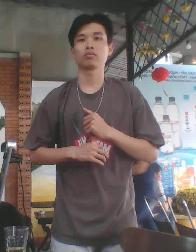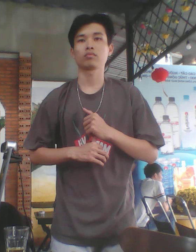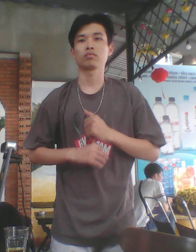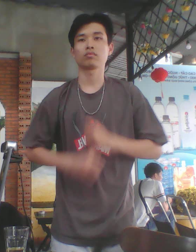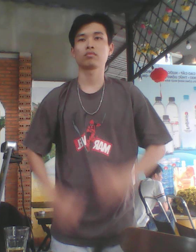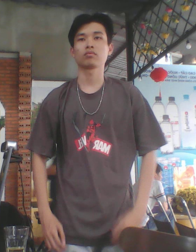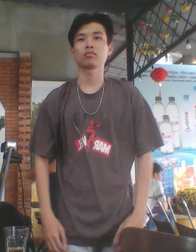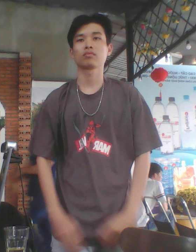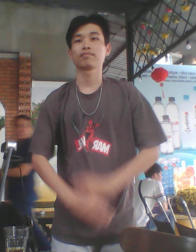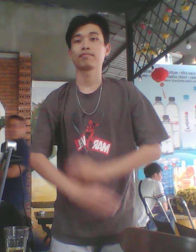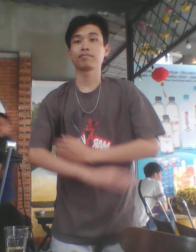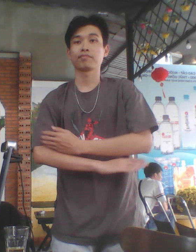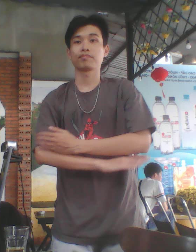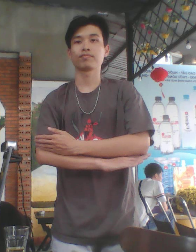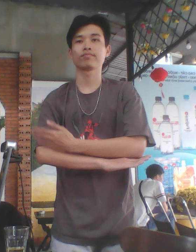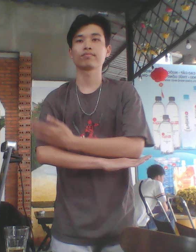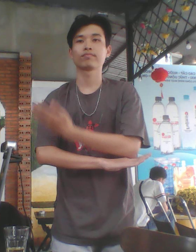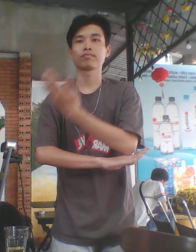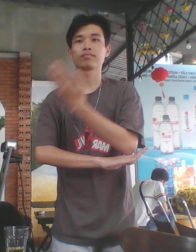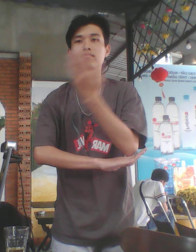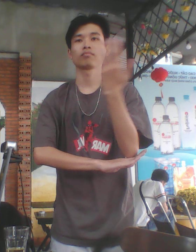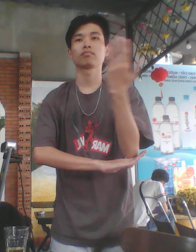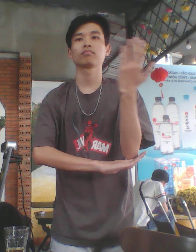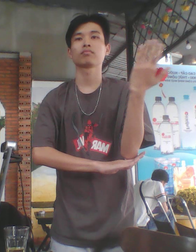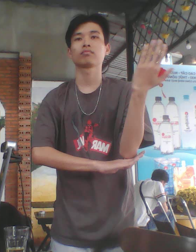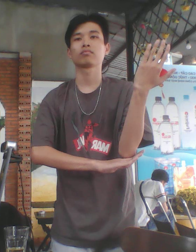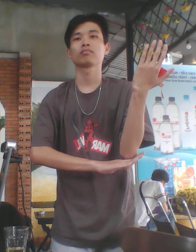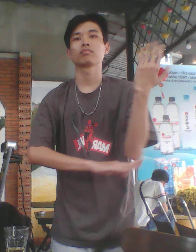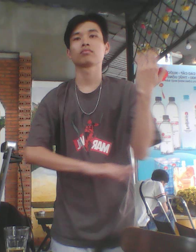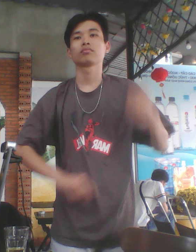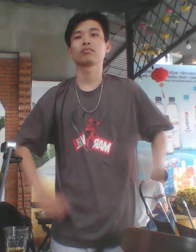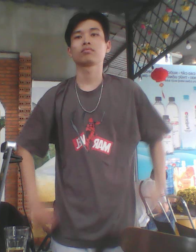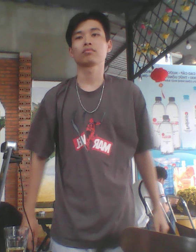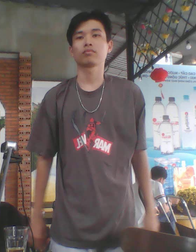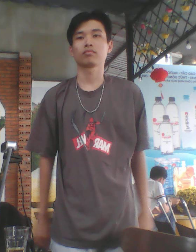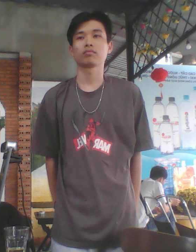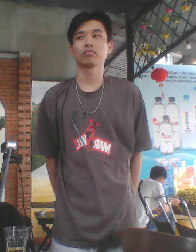buổi sáng